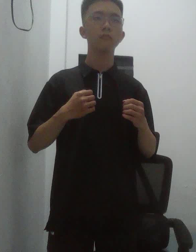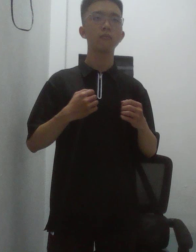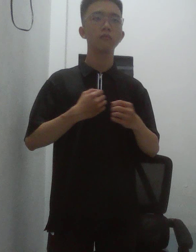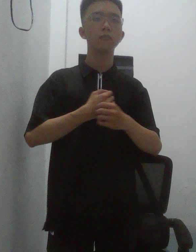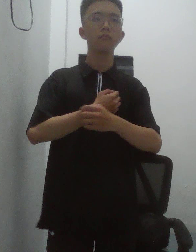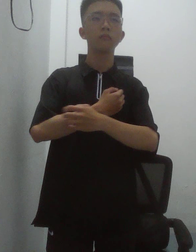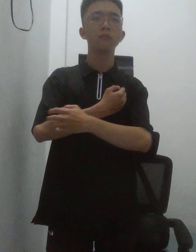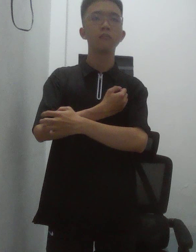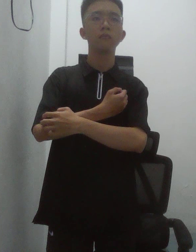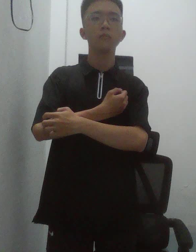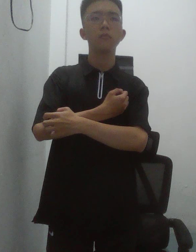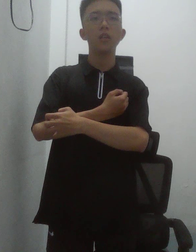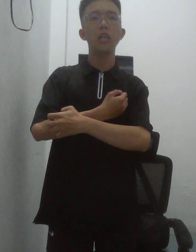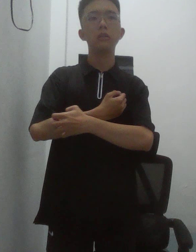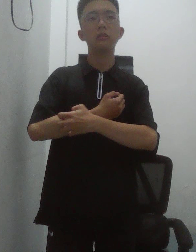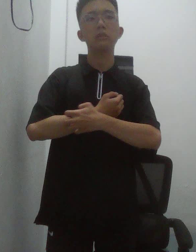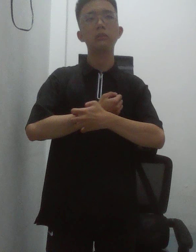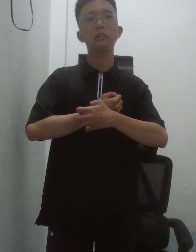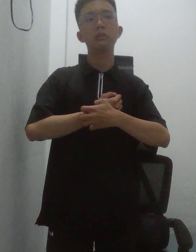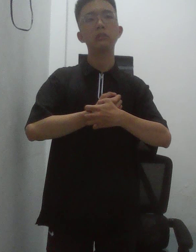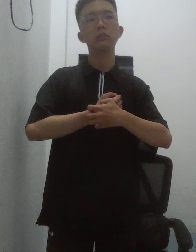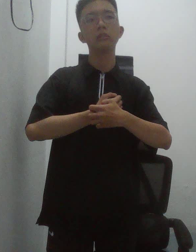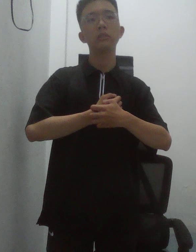ngheo